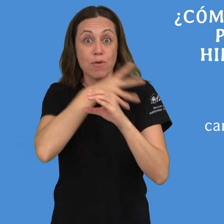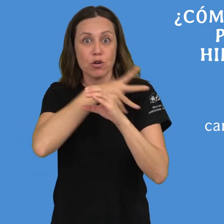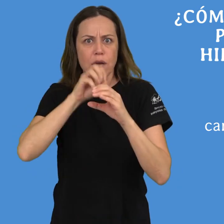sangre